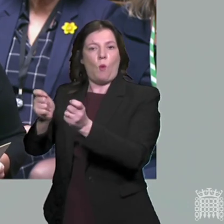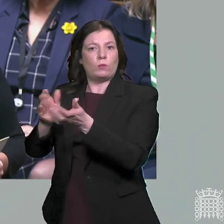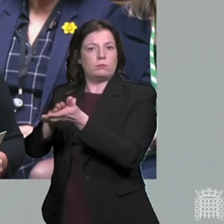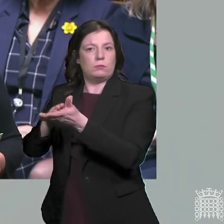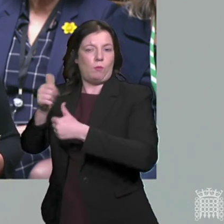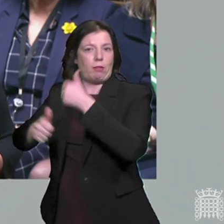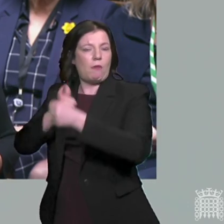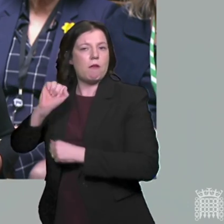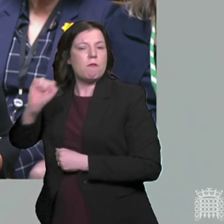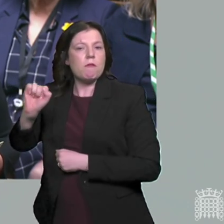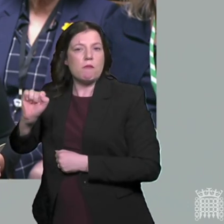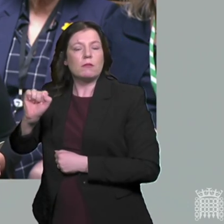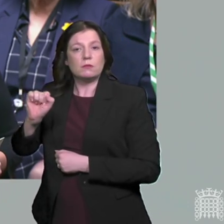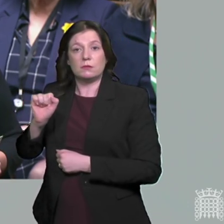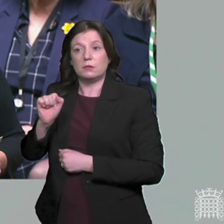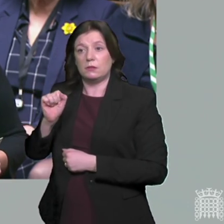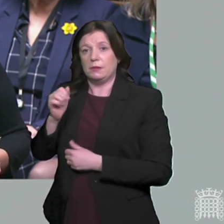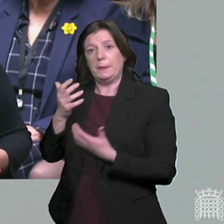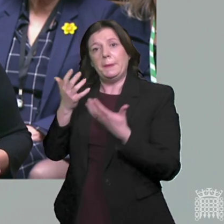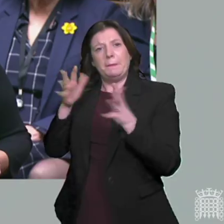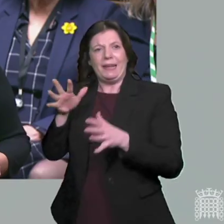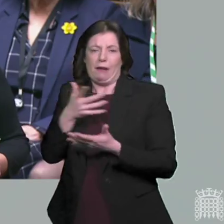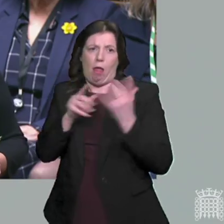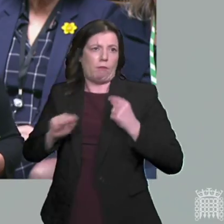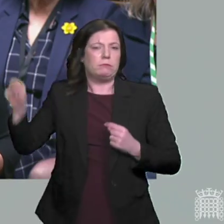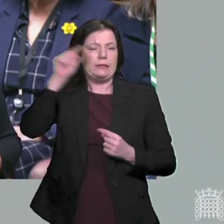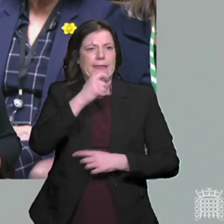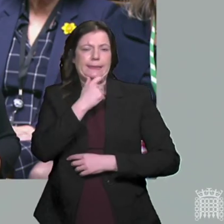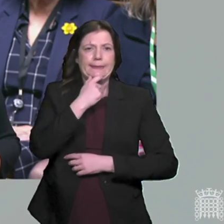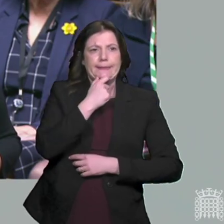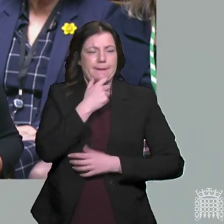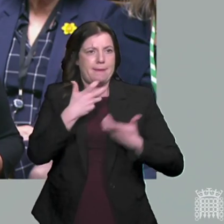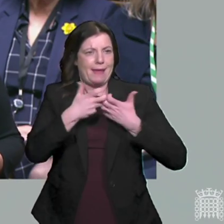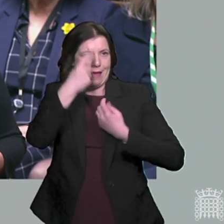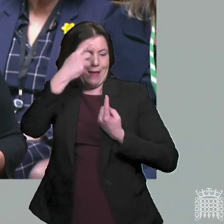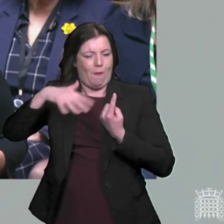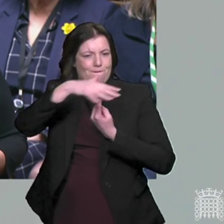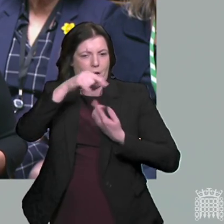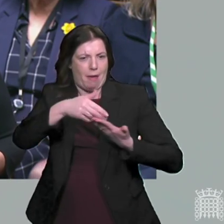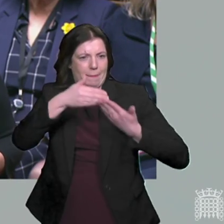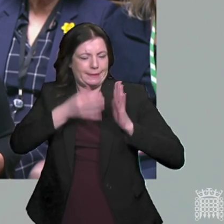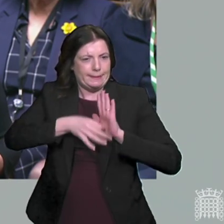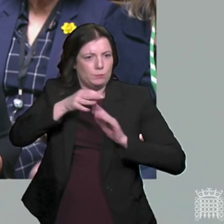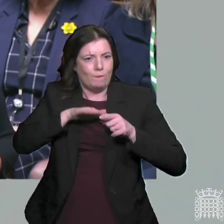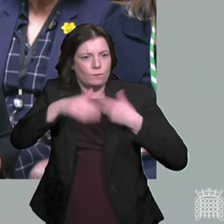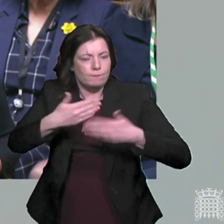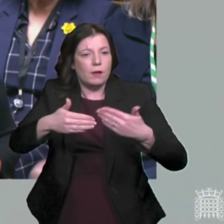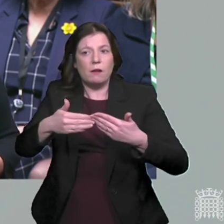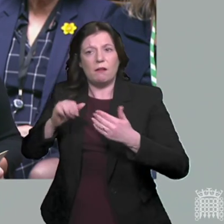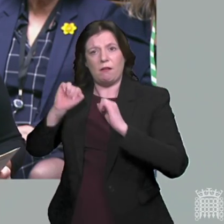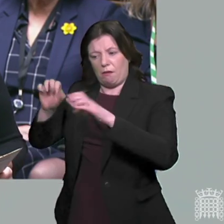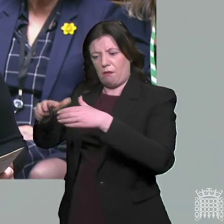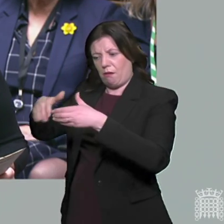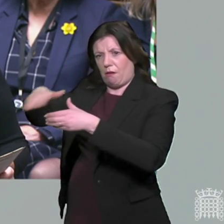It has taken what is often an overwhelming subject and turned it into tangible solutions to local issues to give people agency.